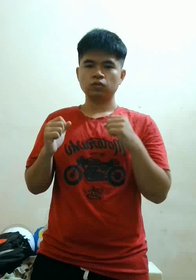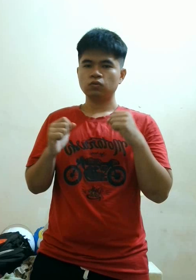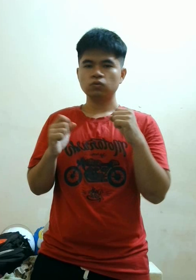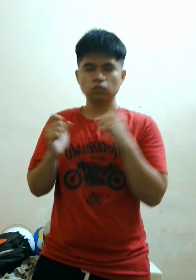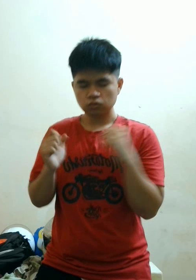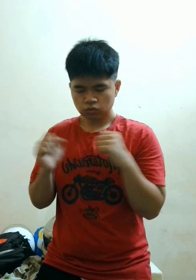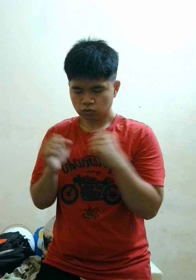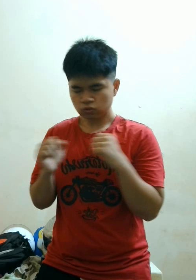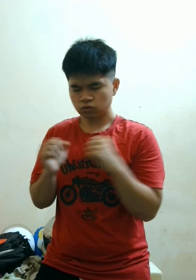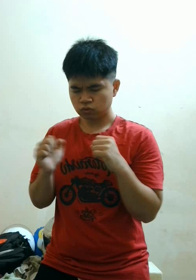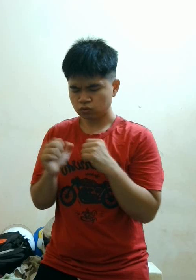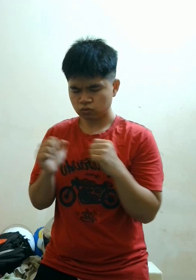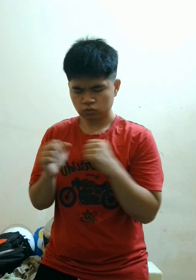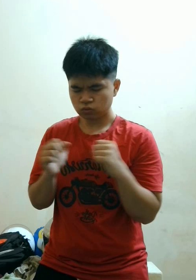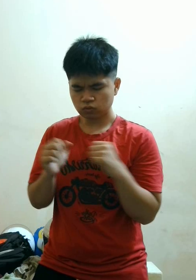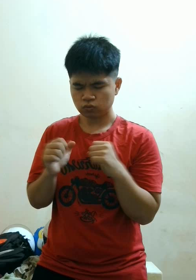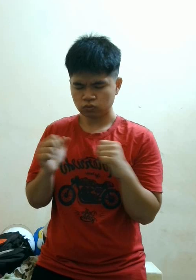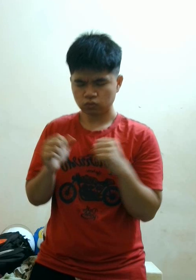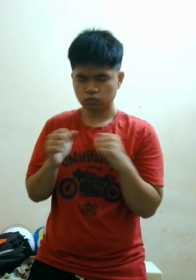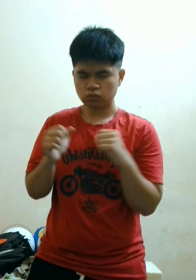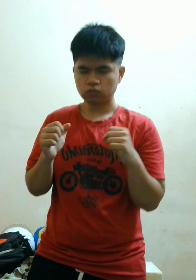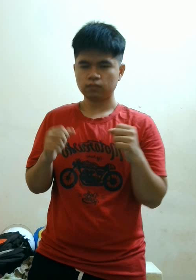lanh